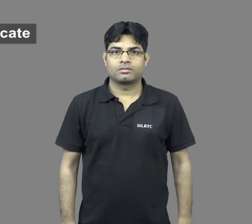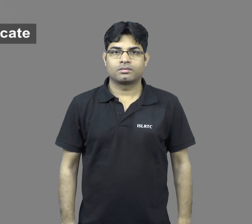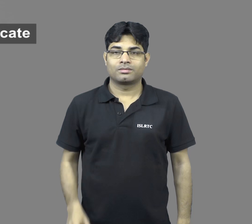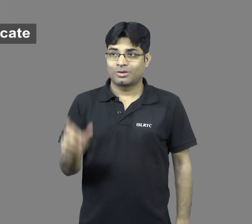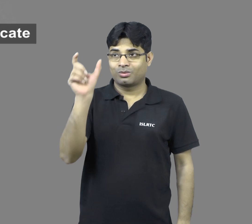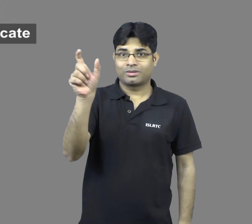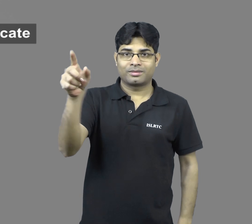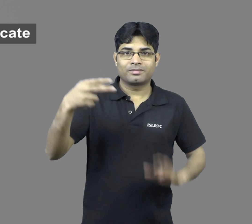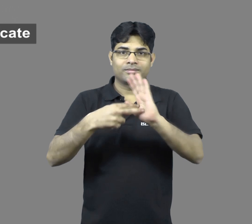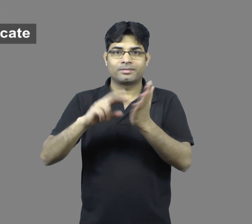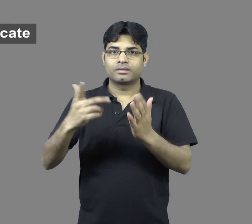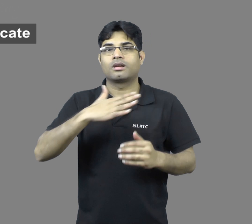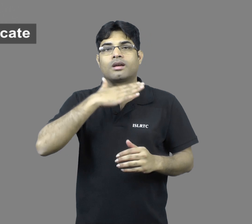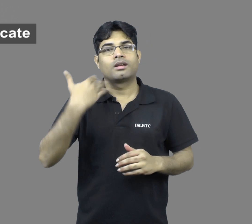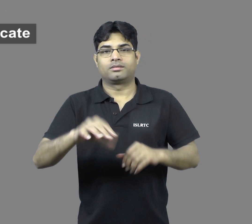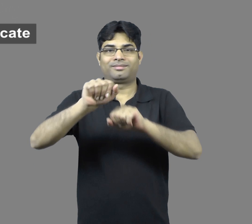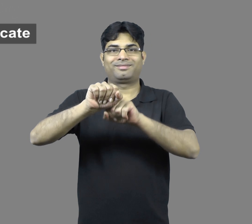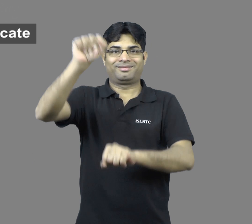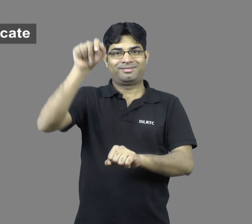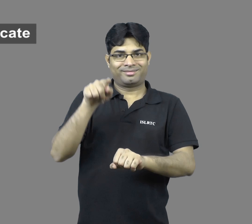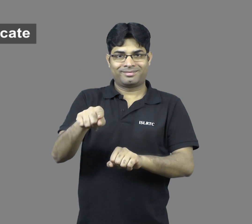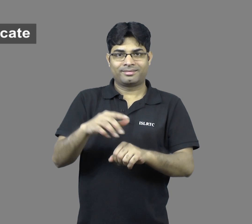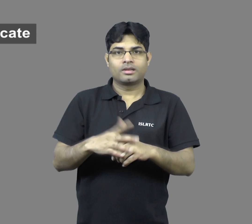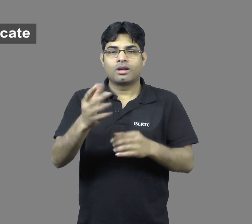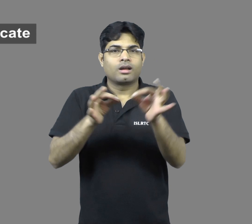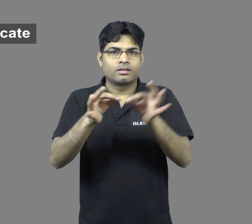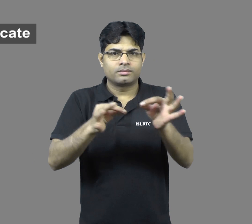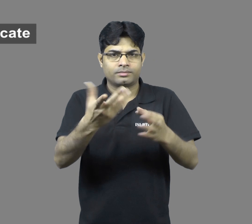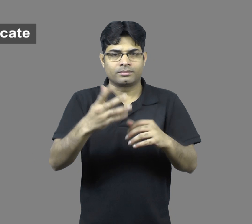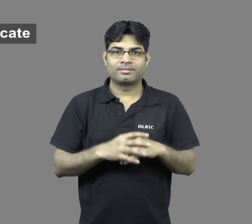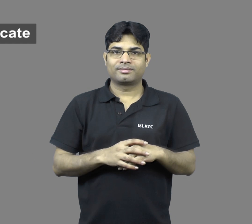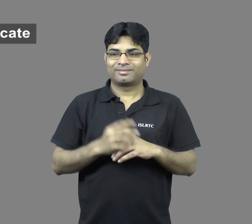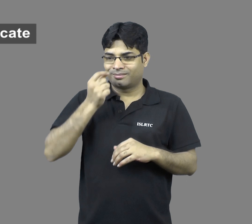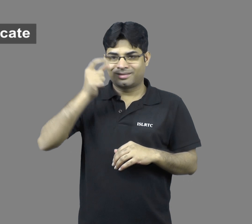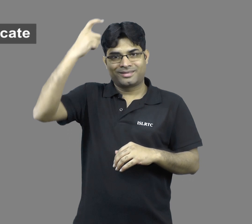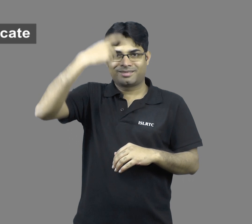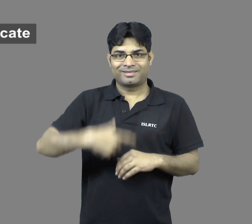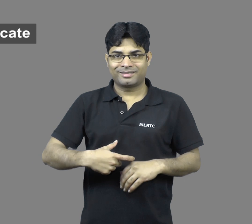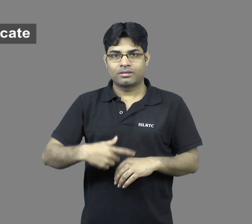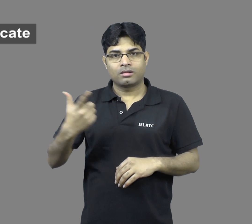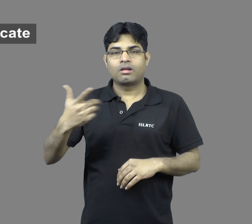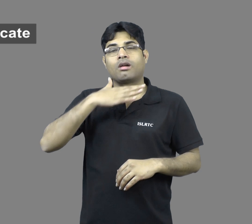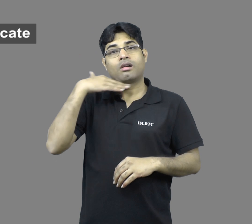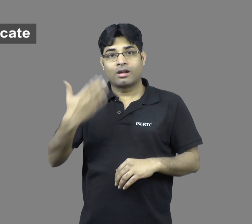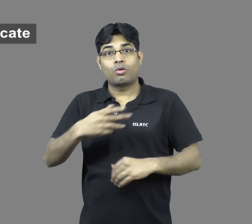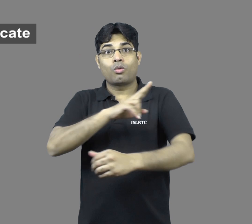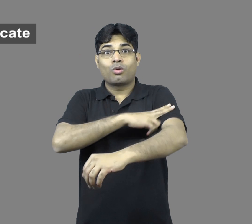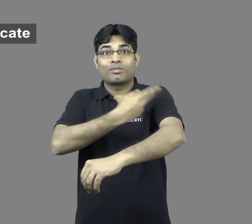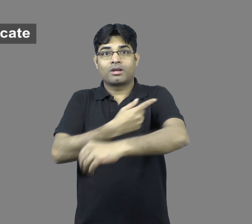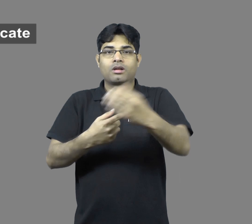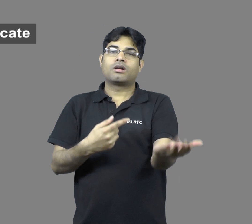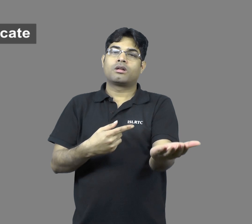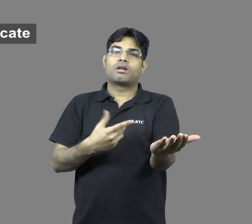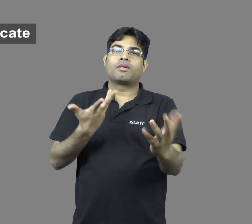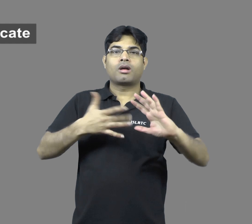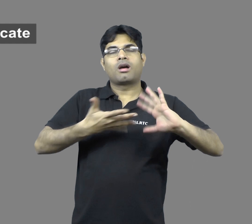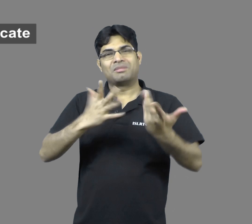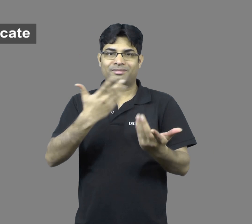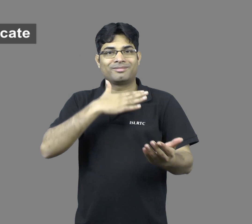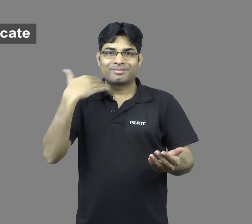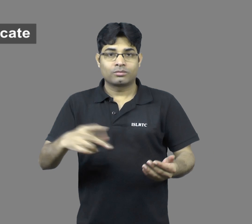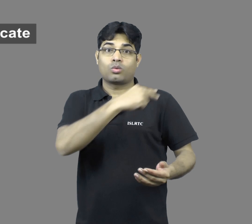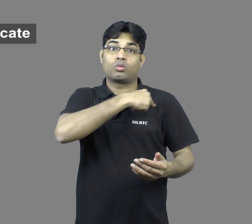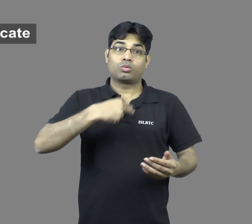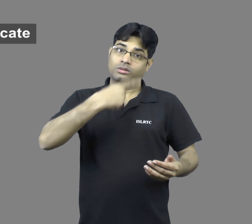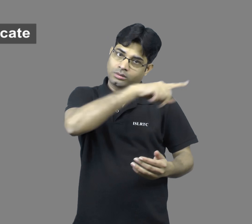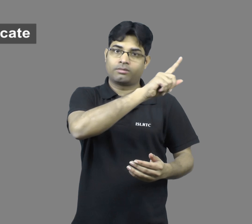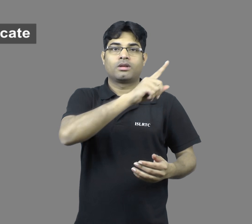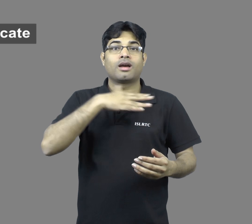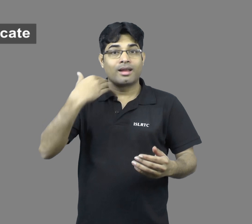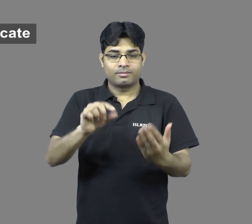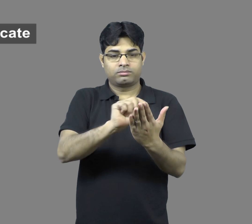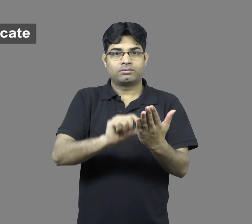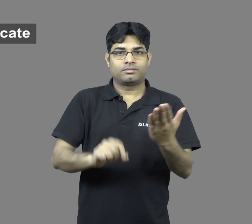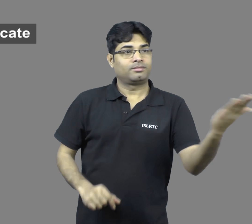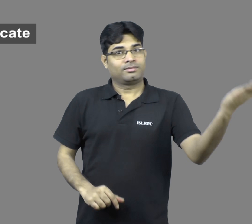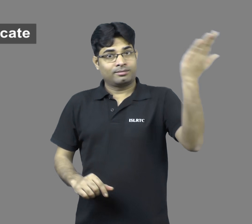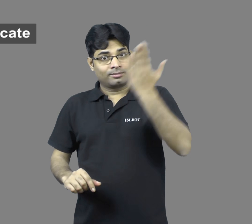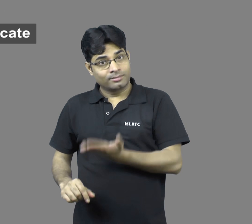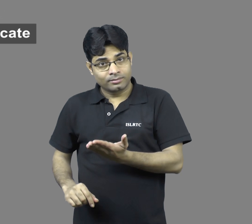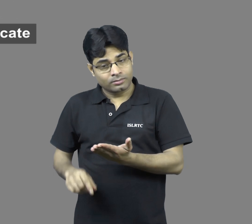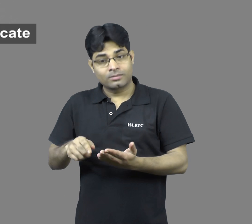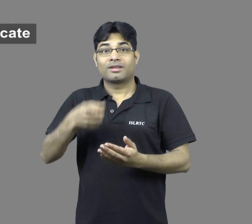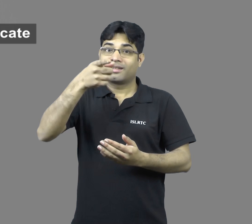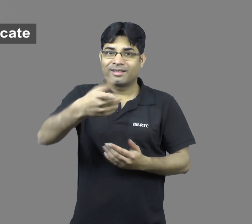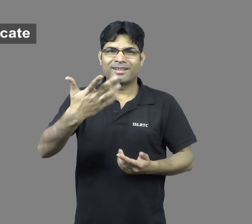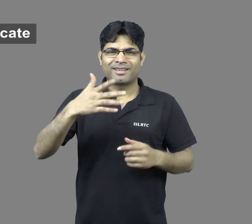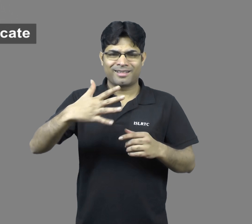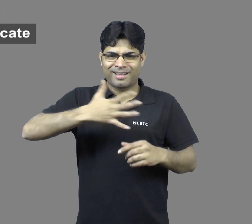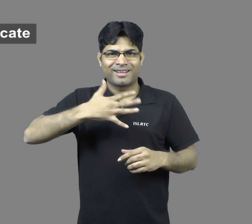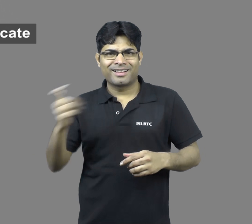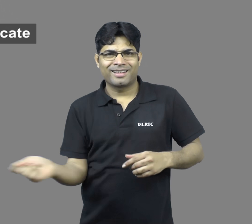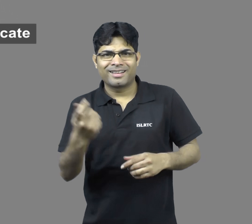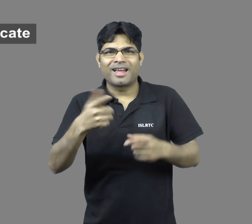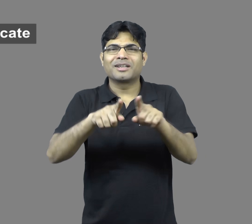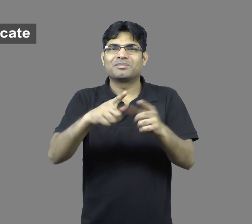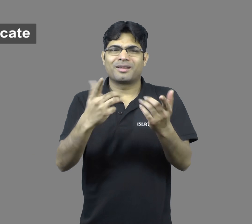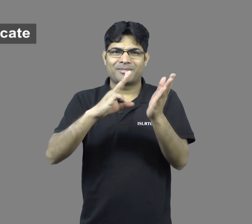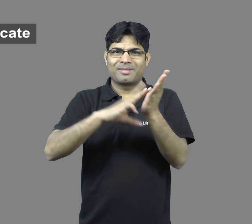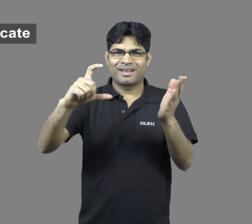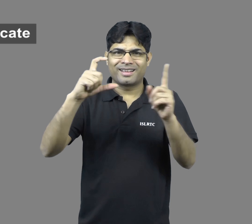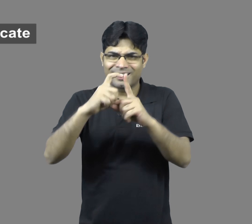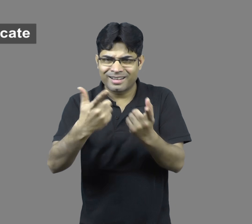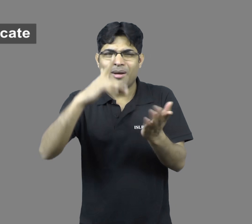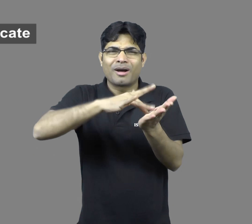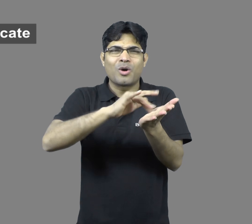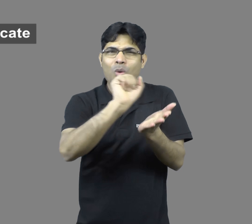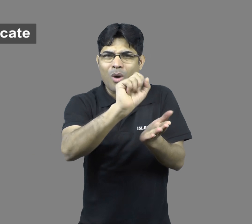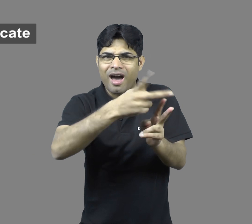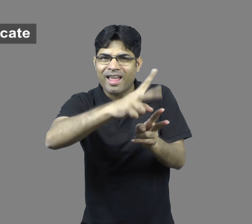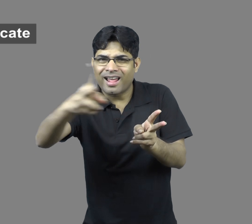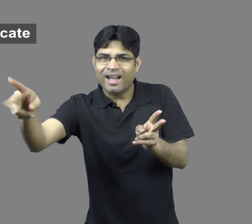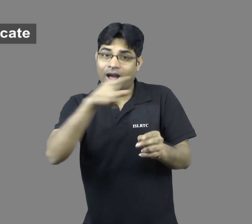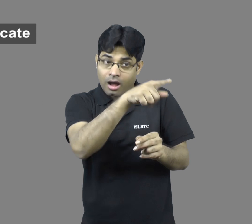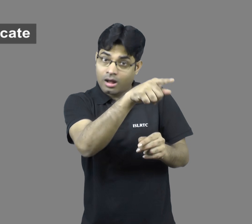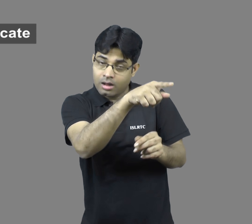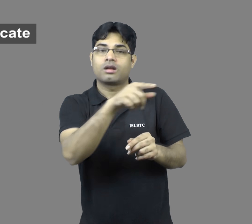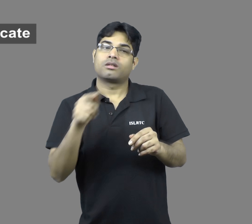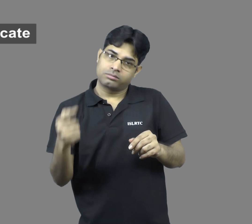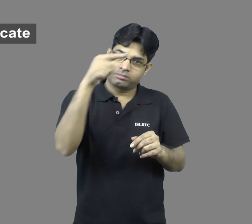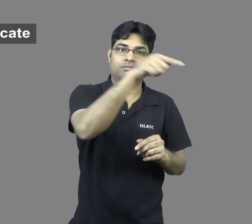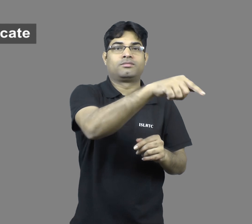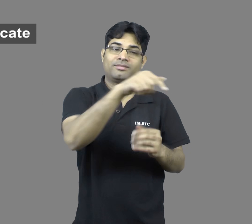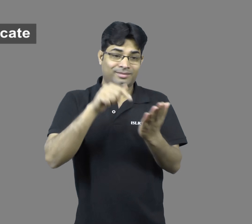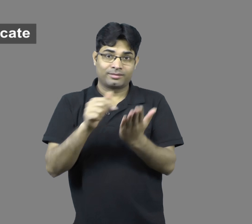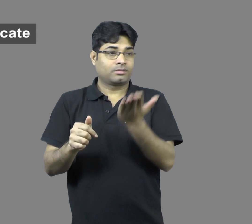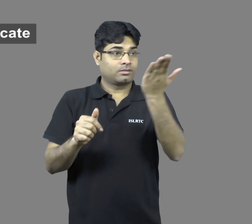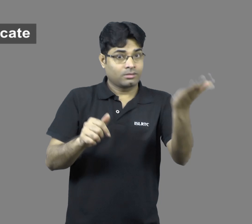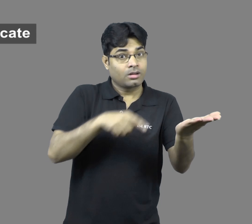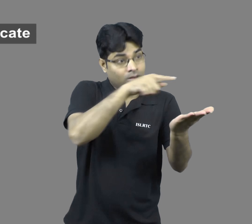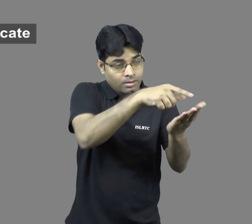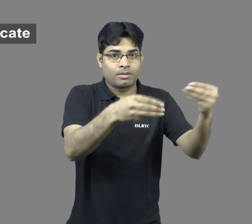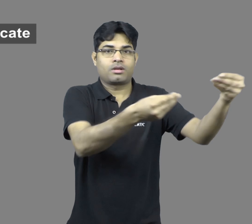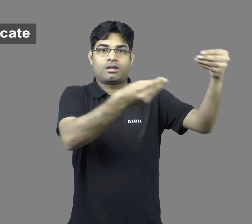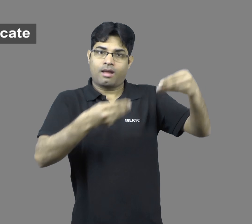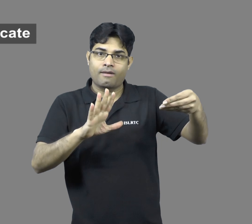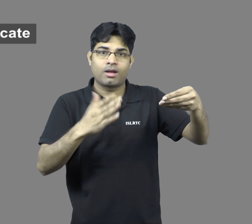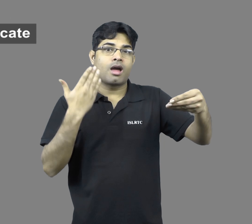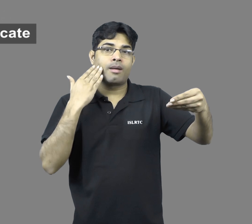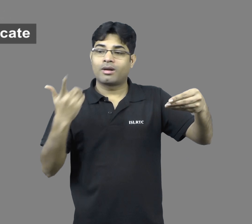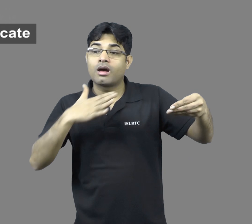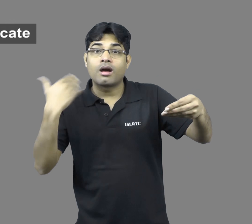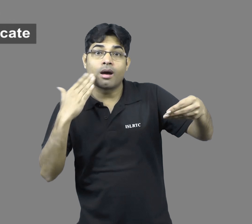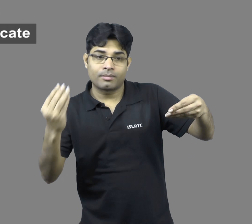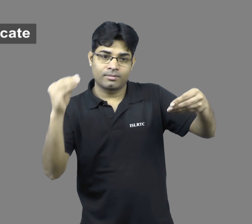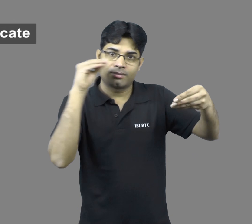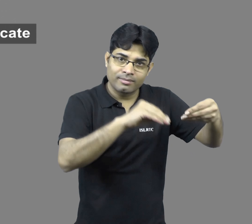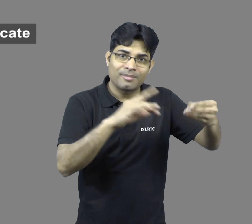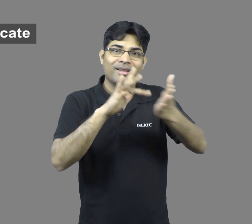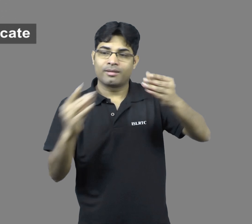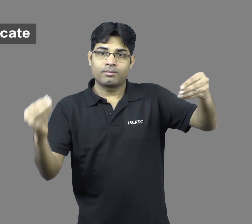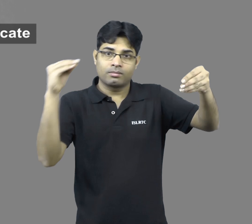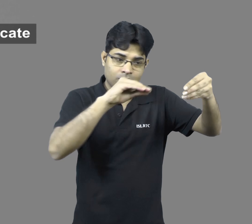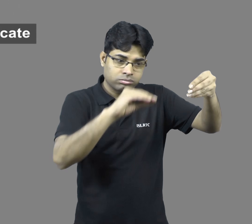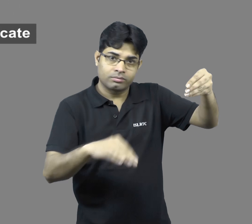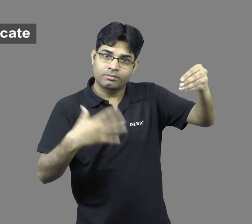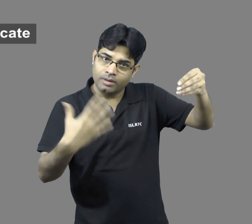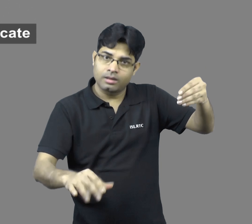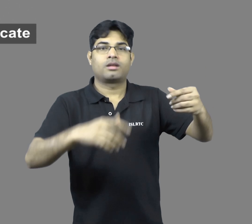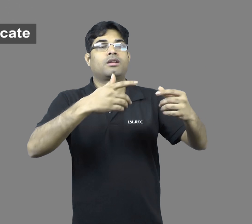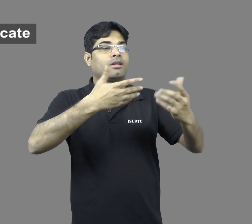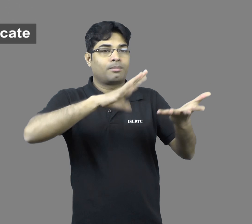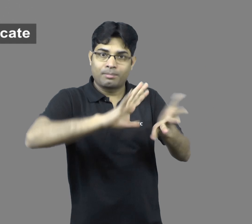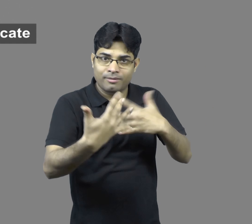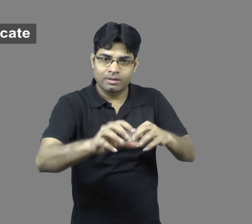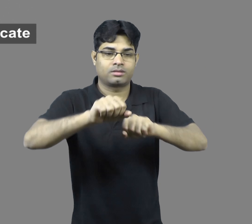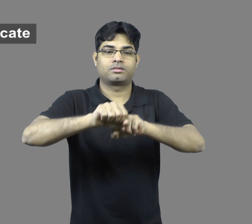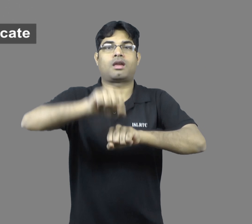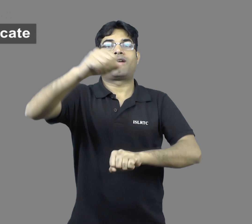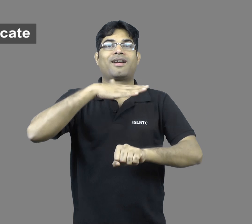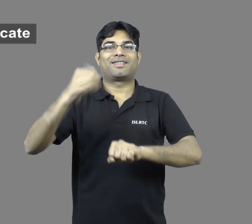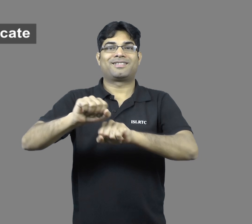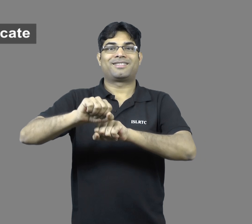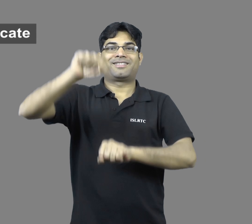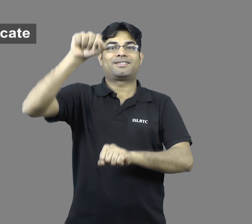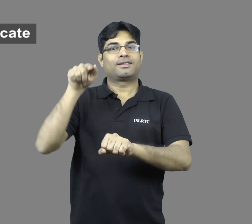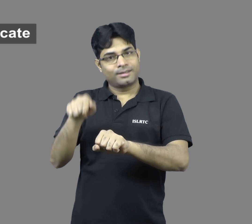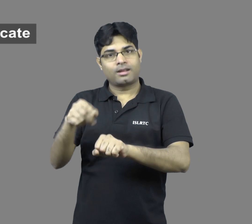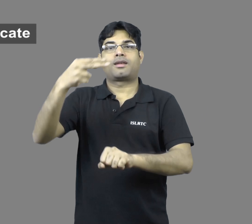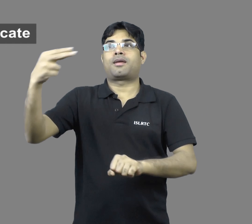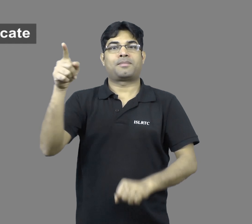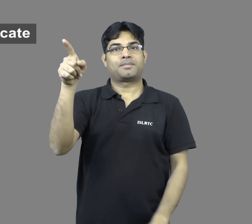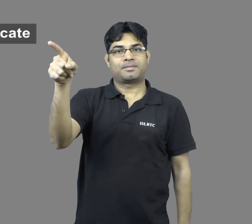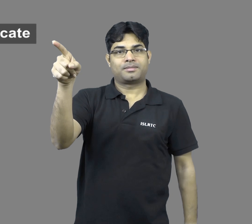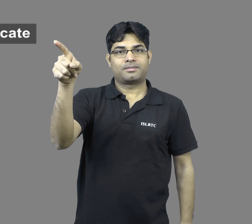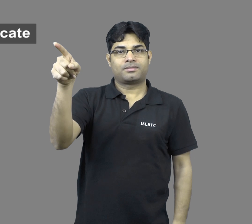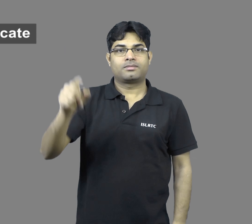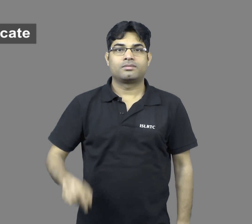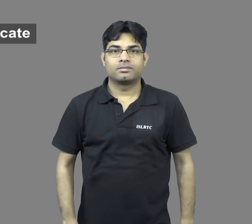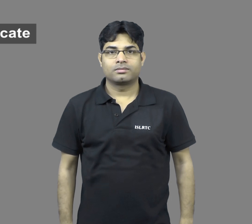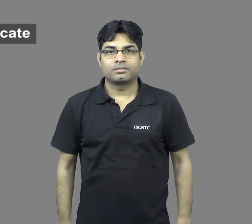Death Certificate